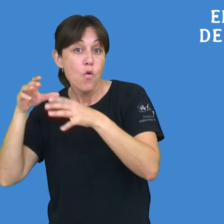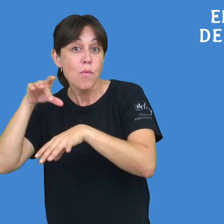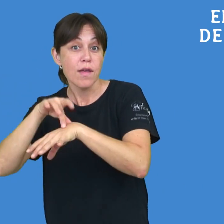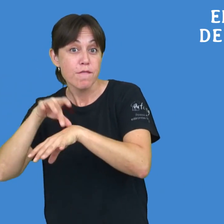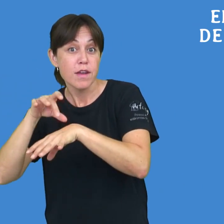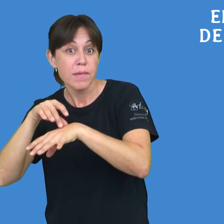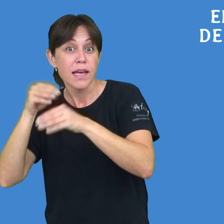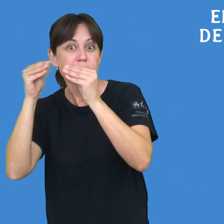enfermo